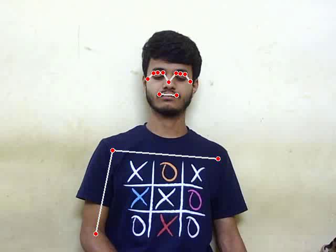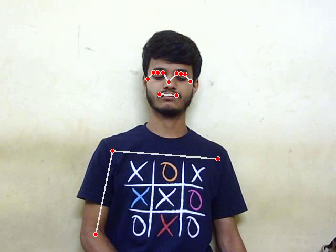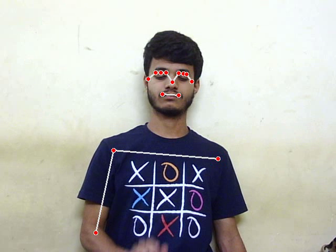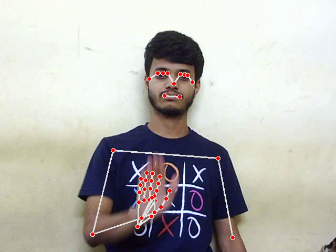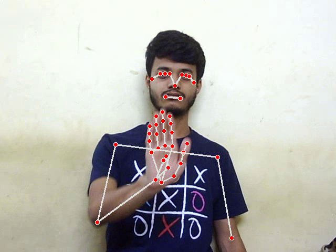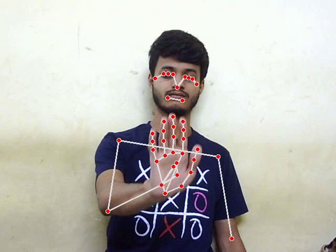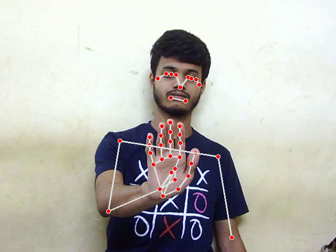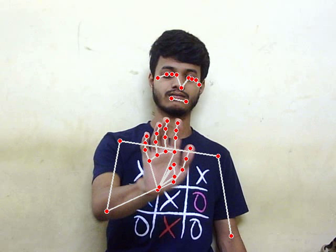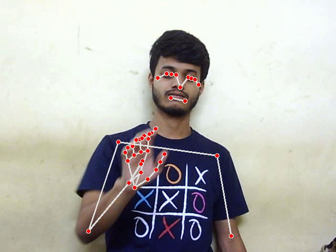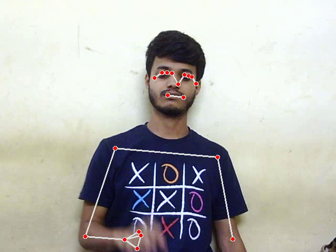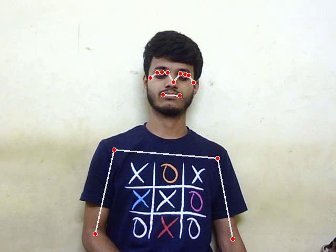your